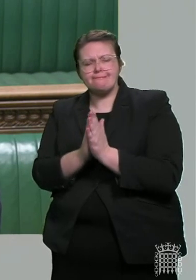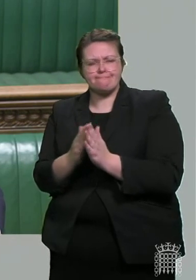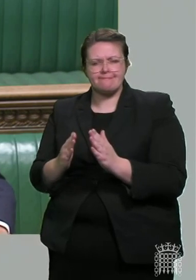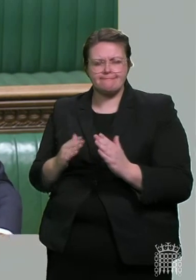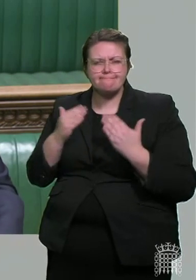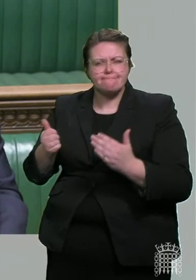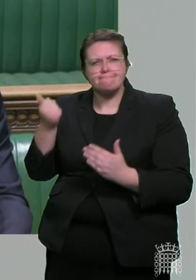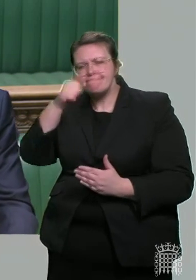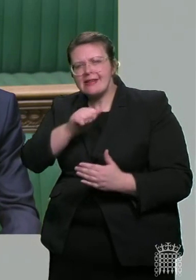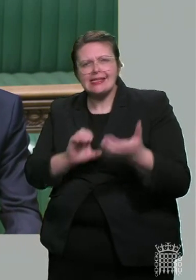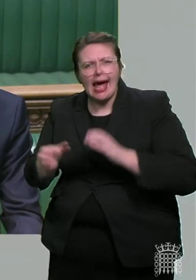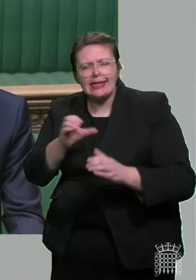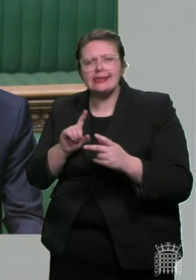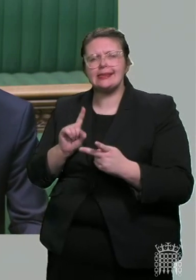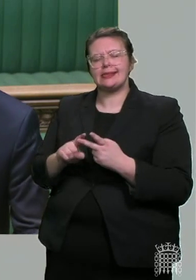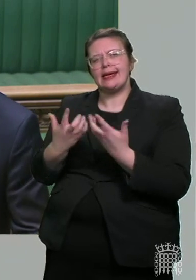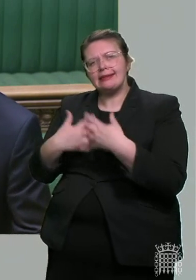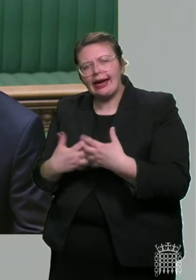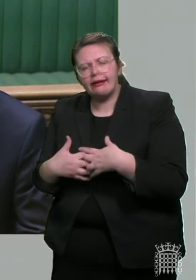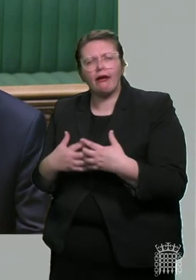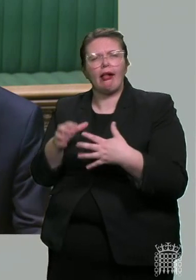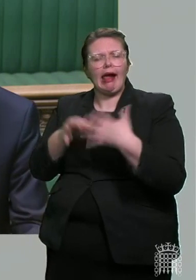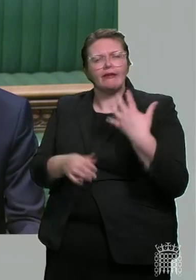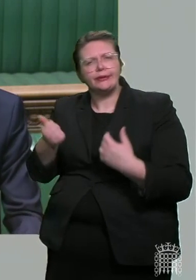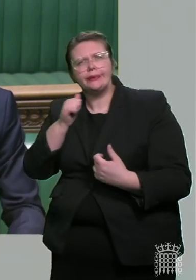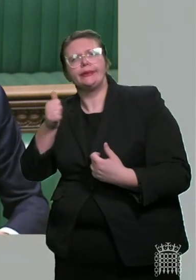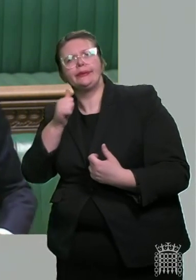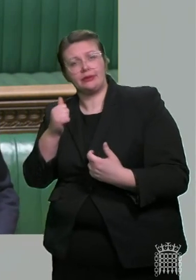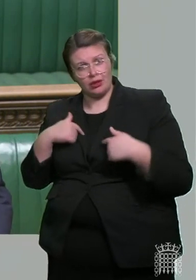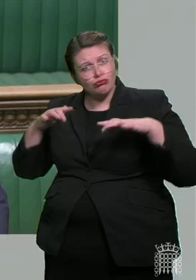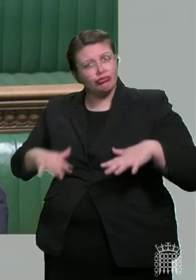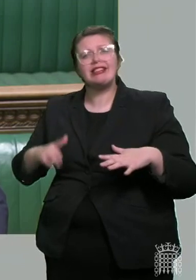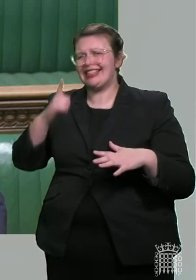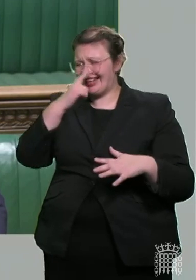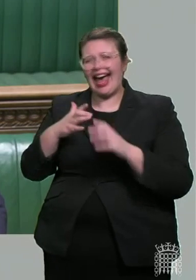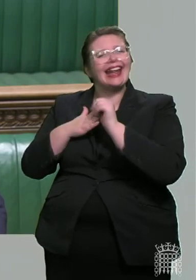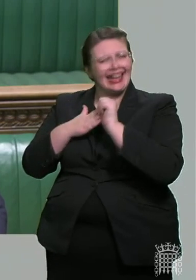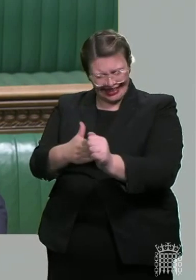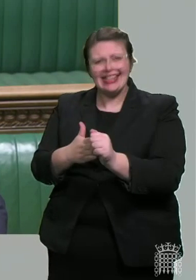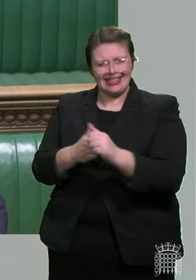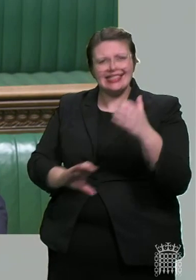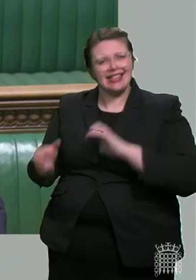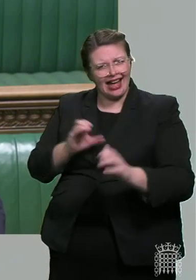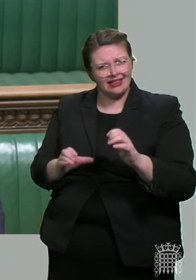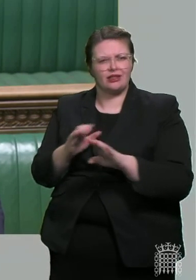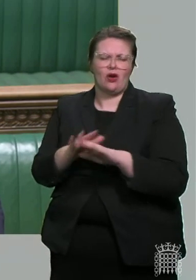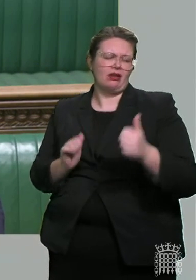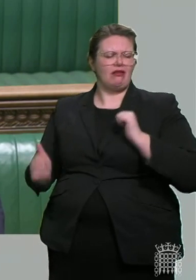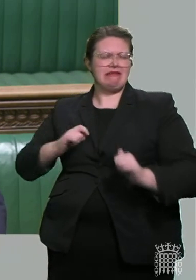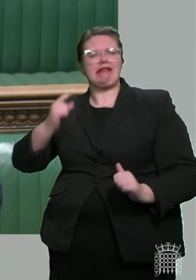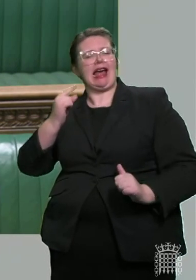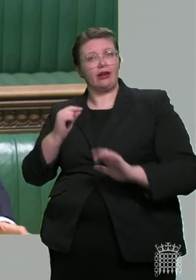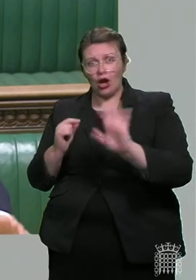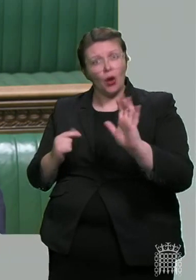Becoming a scientific superpower is something we can be; I do not think that is hubristic or unrealistic.